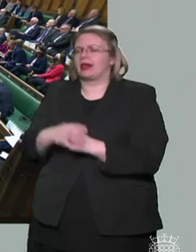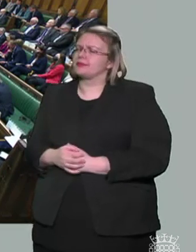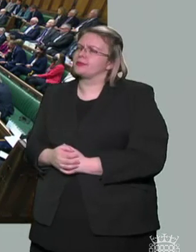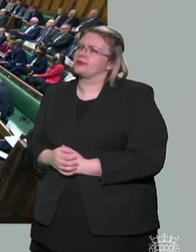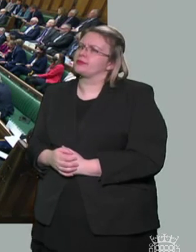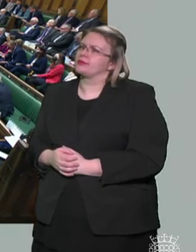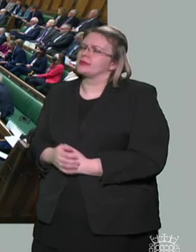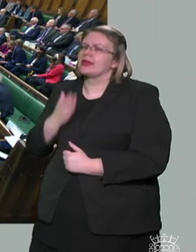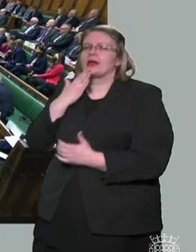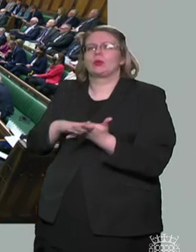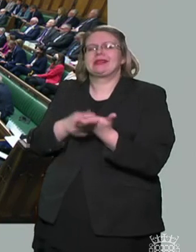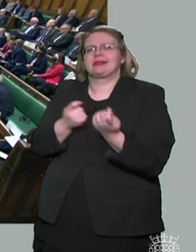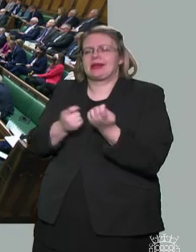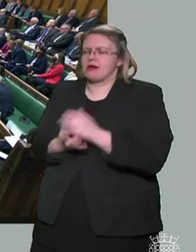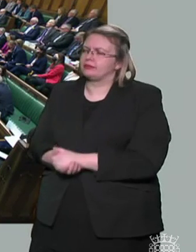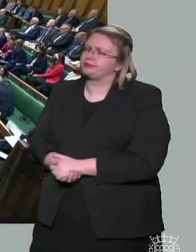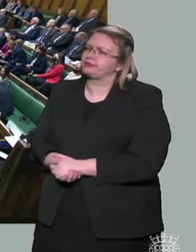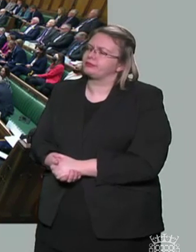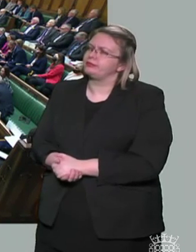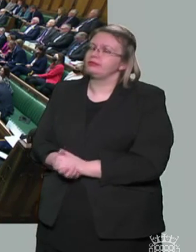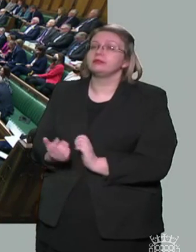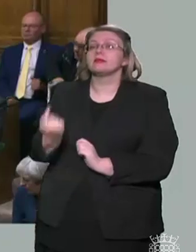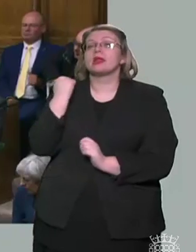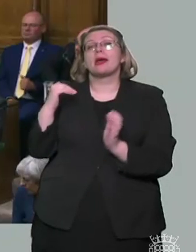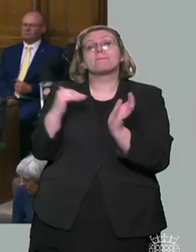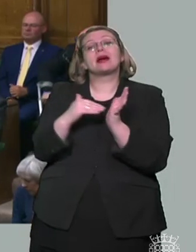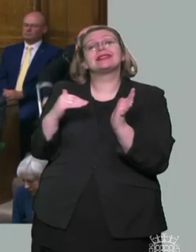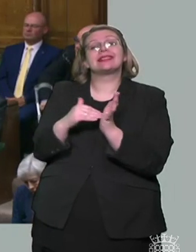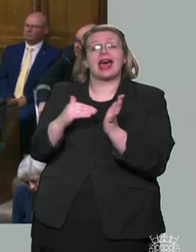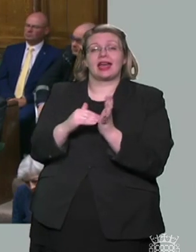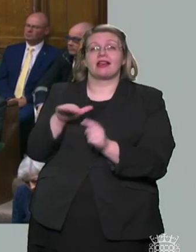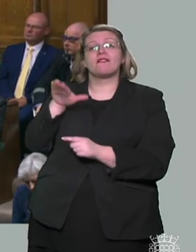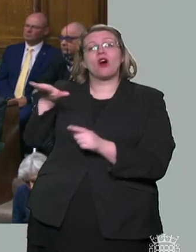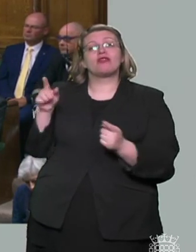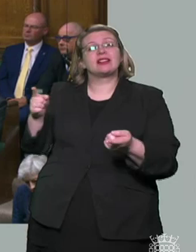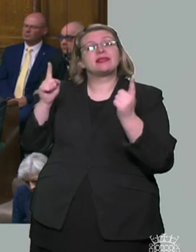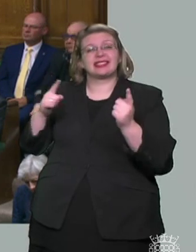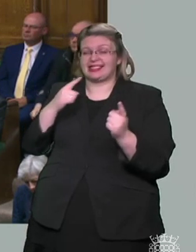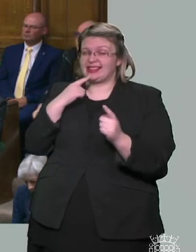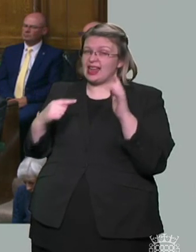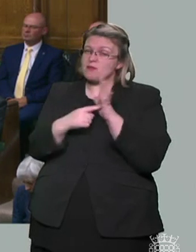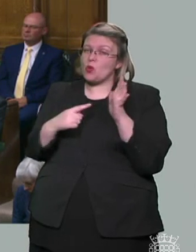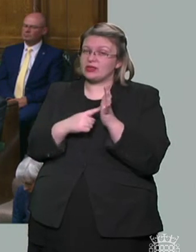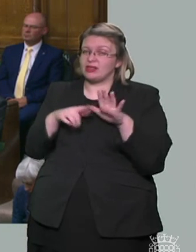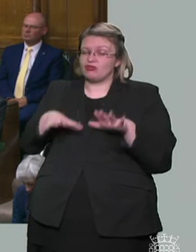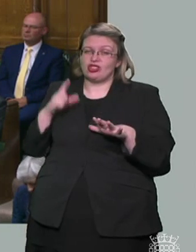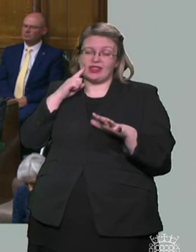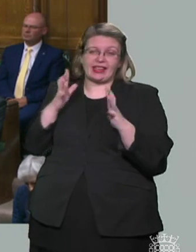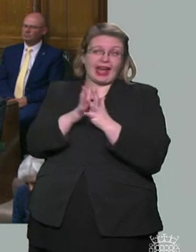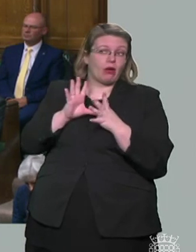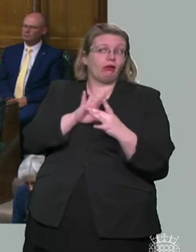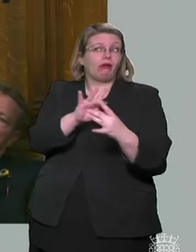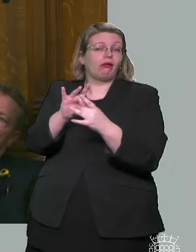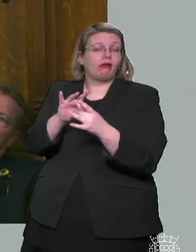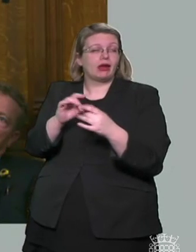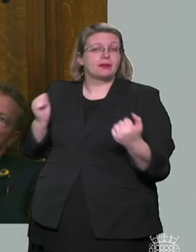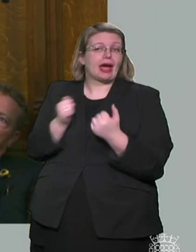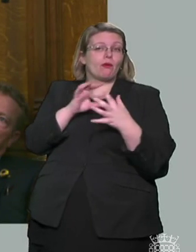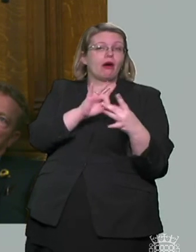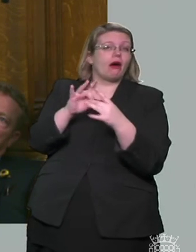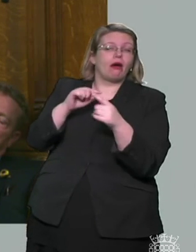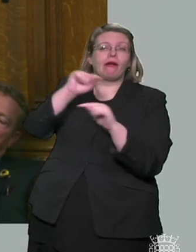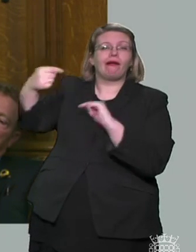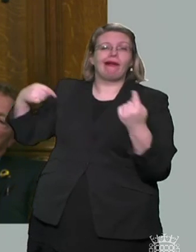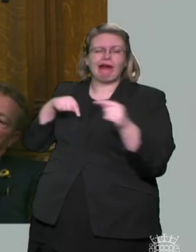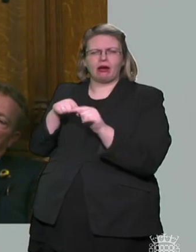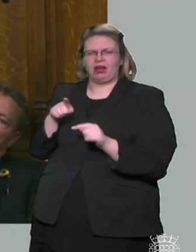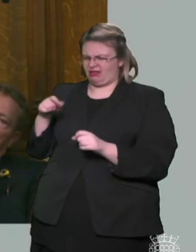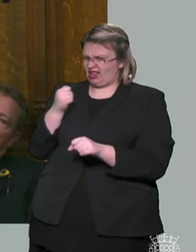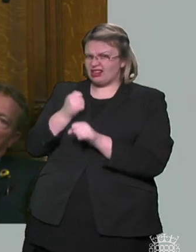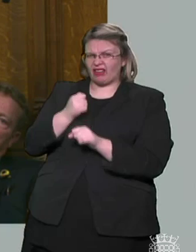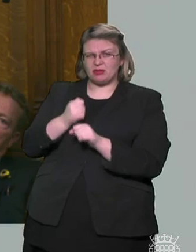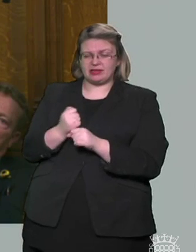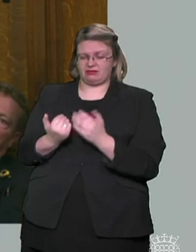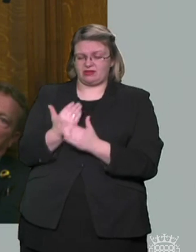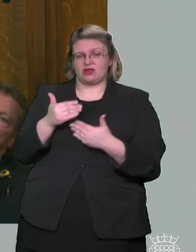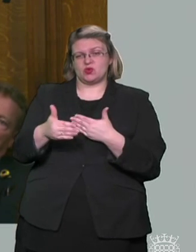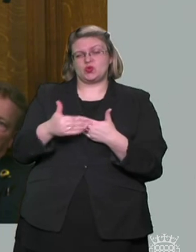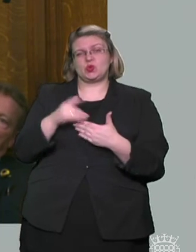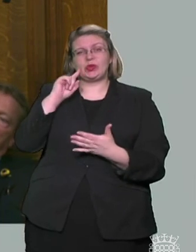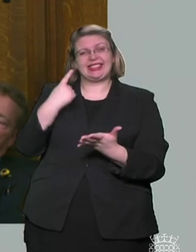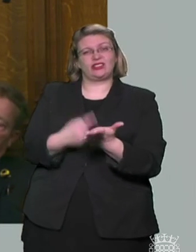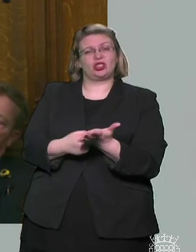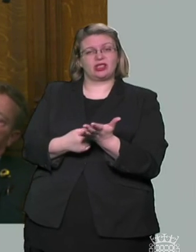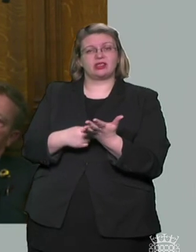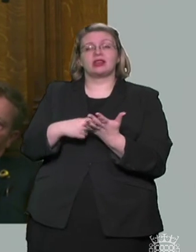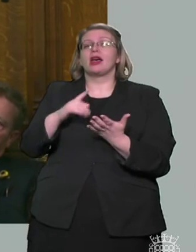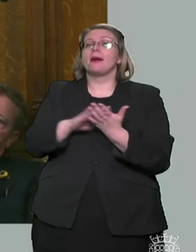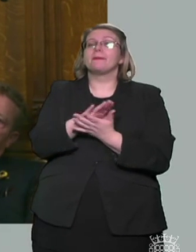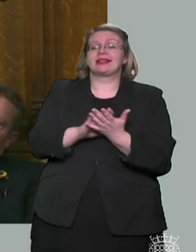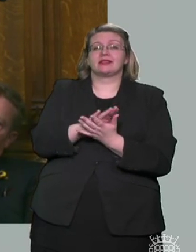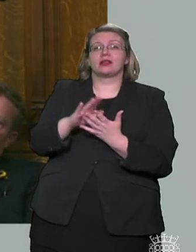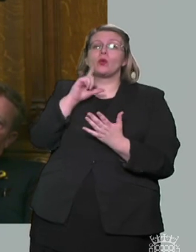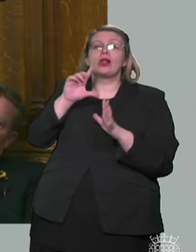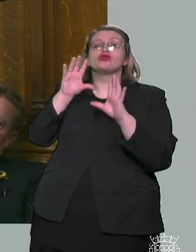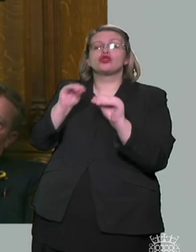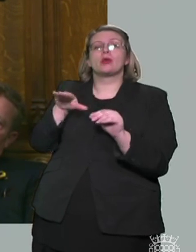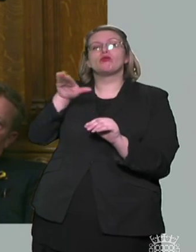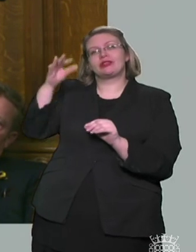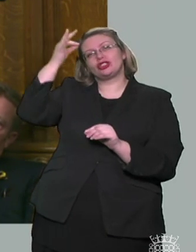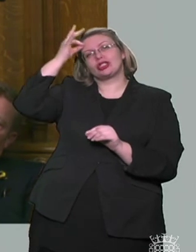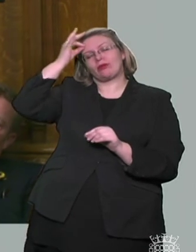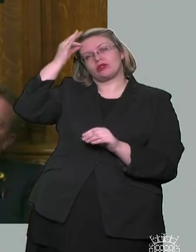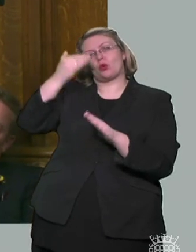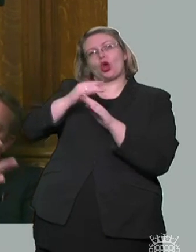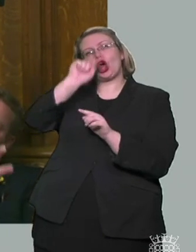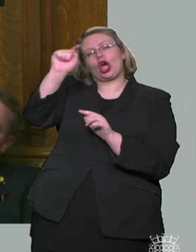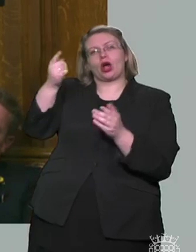On Monday, the Foreign Secretary agreed that in these uncertain times we need to expand our soft power capabilities, yet the Government are imminently to make a funding decision that may result in the closure of British Council country operations and a reduction in its international footprint.